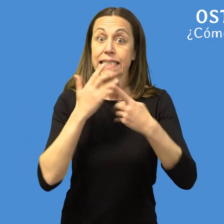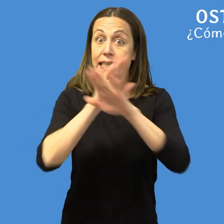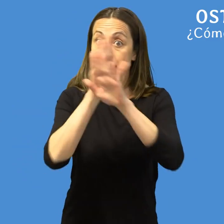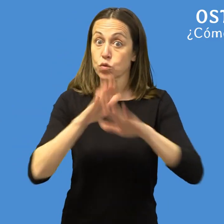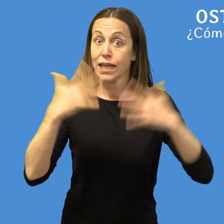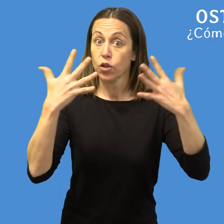resultado